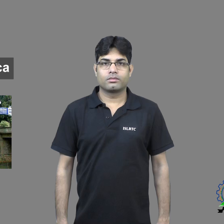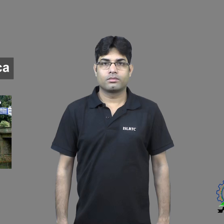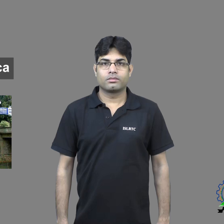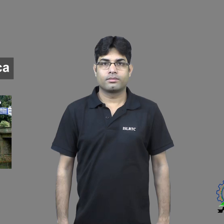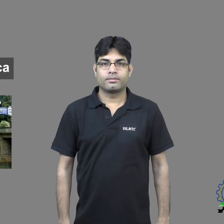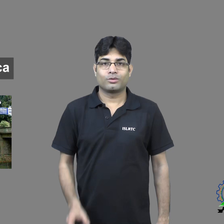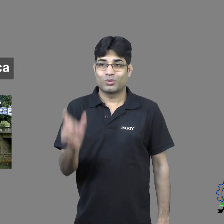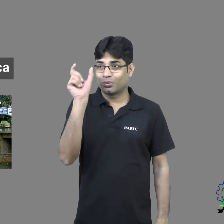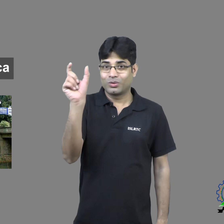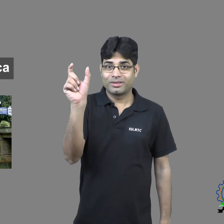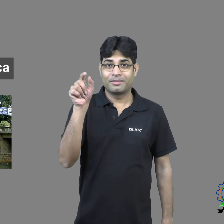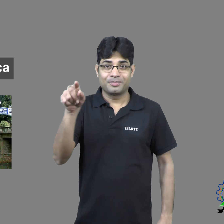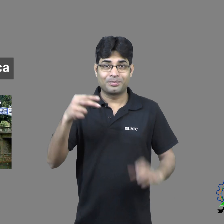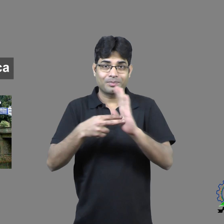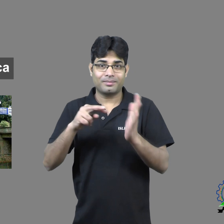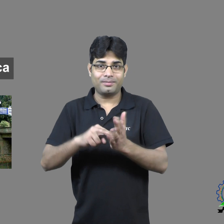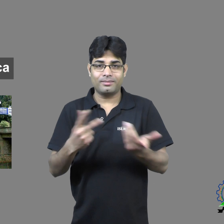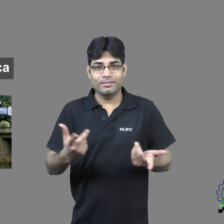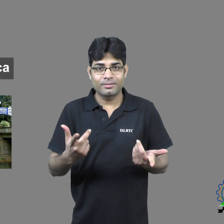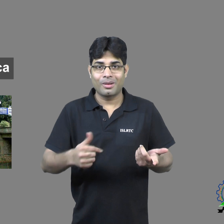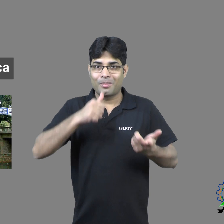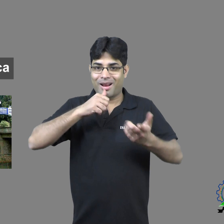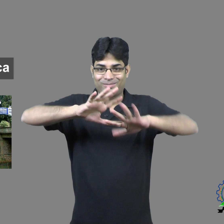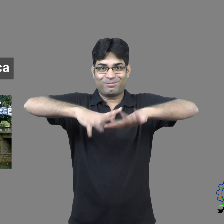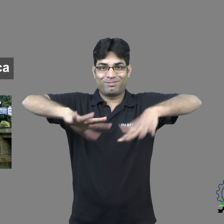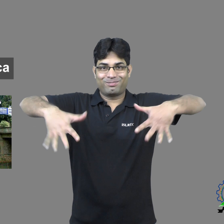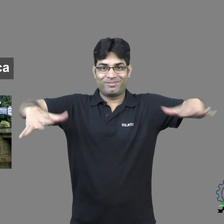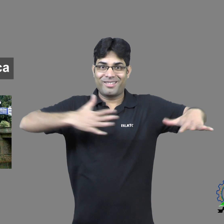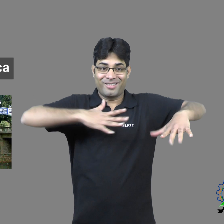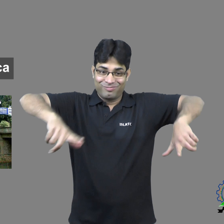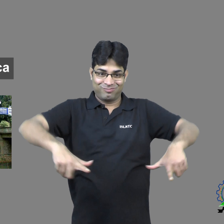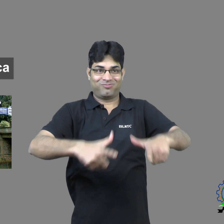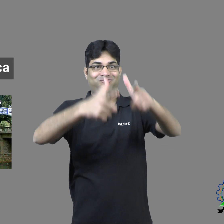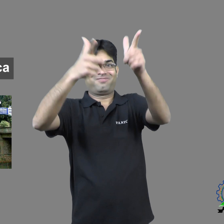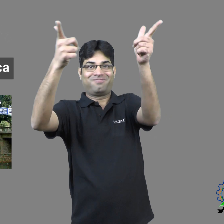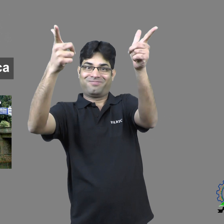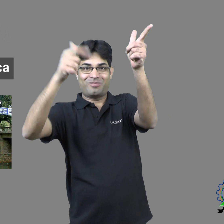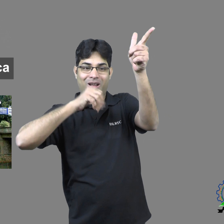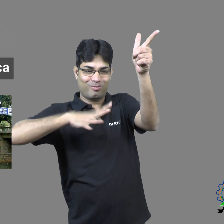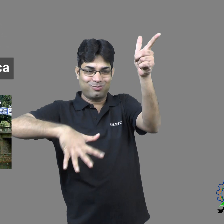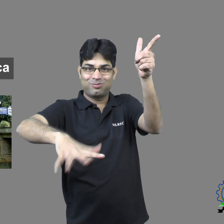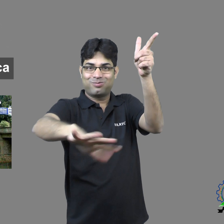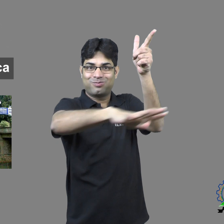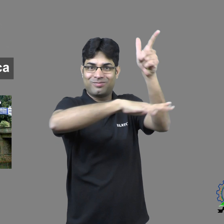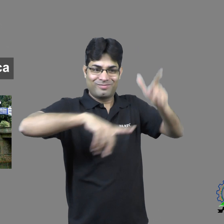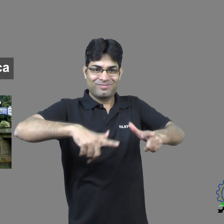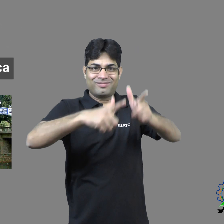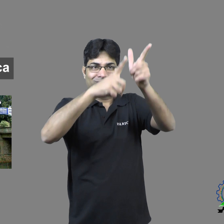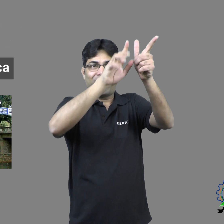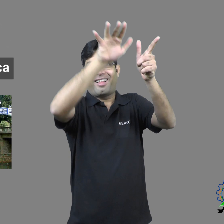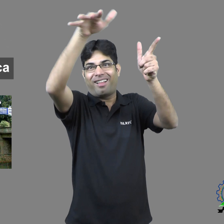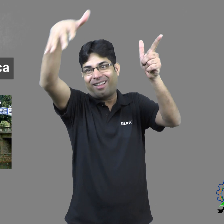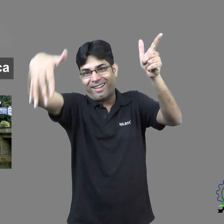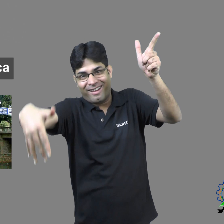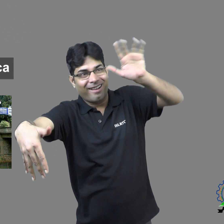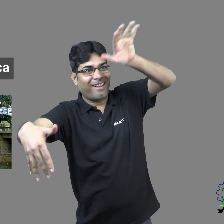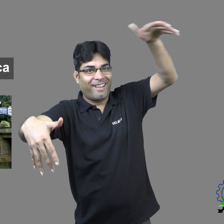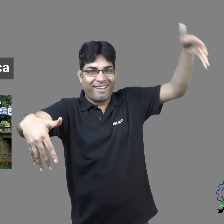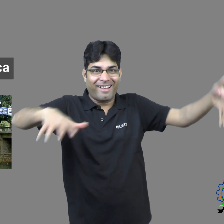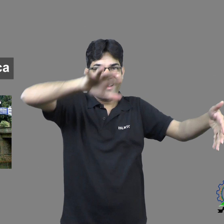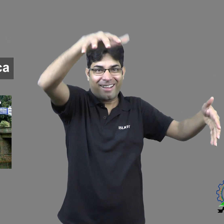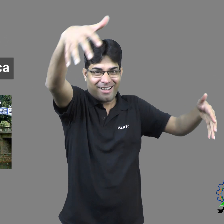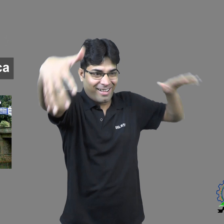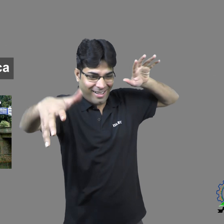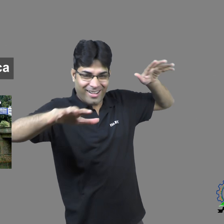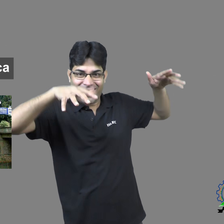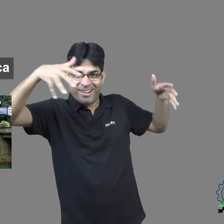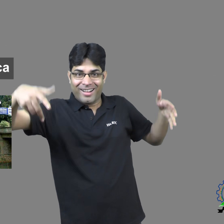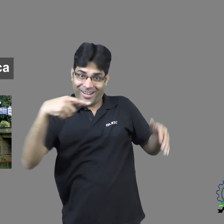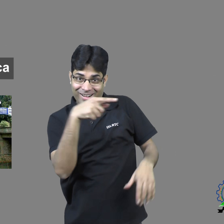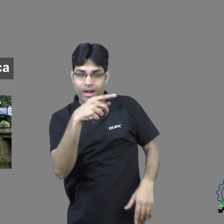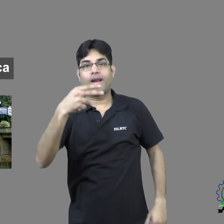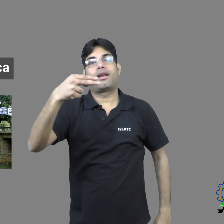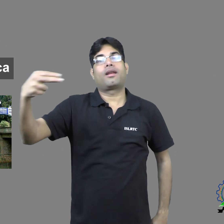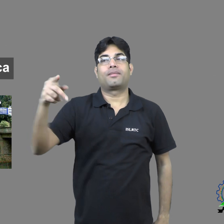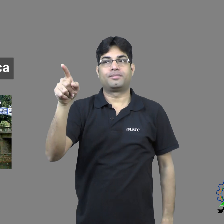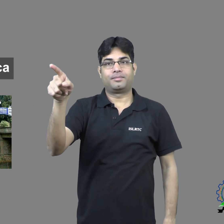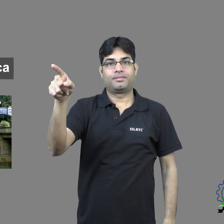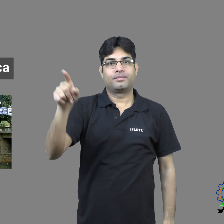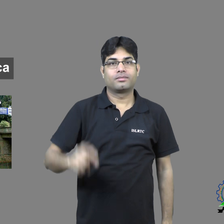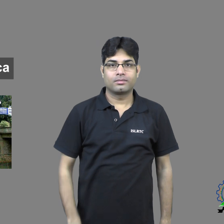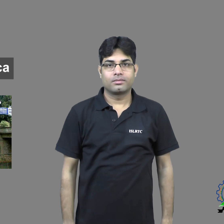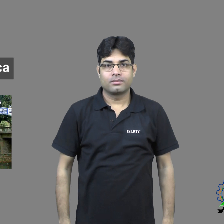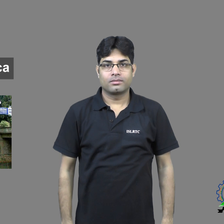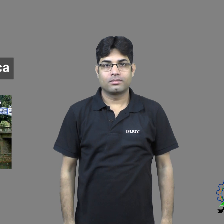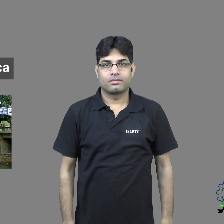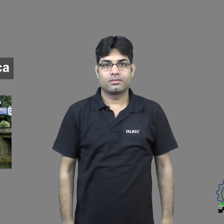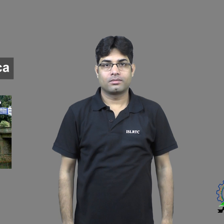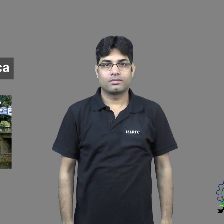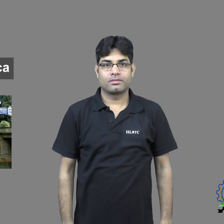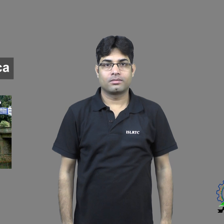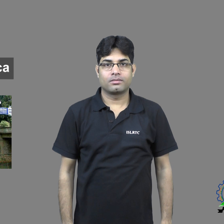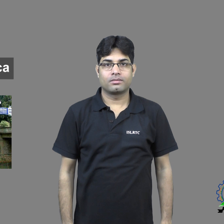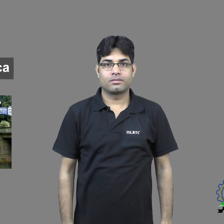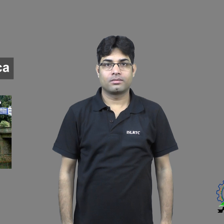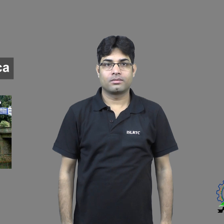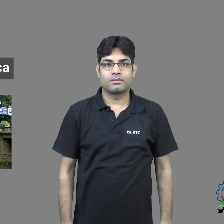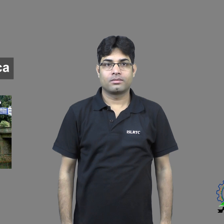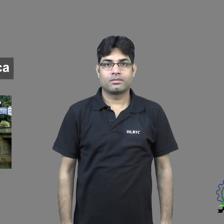Salyx Babylonica